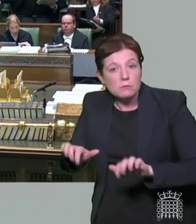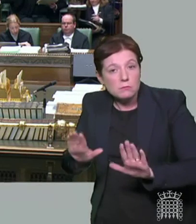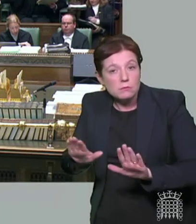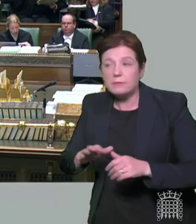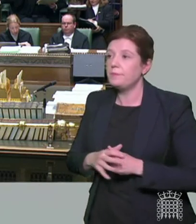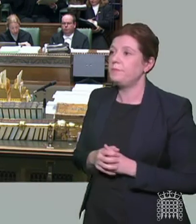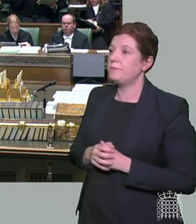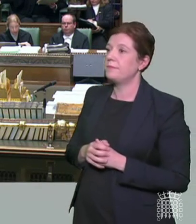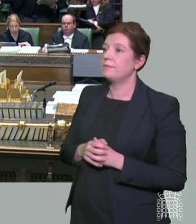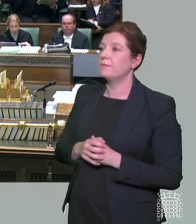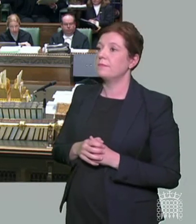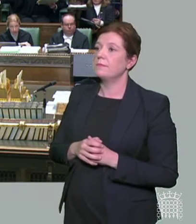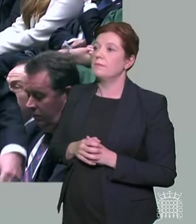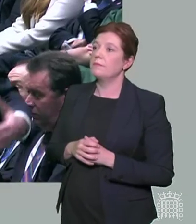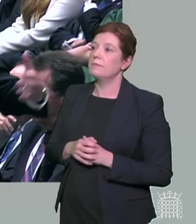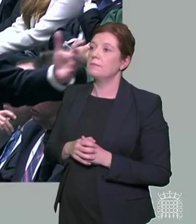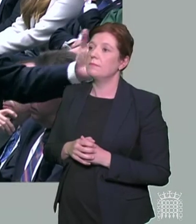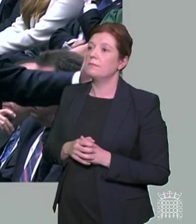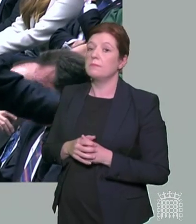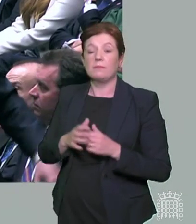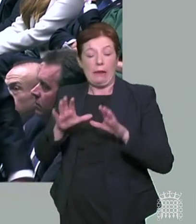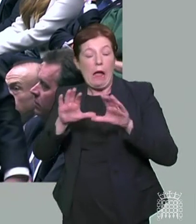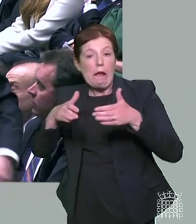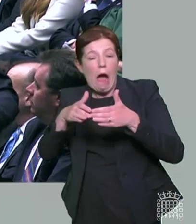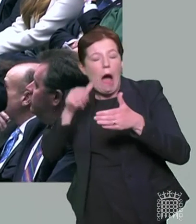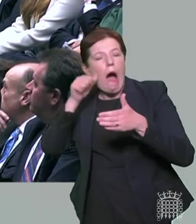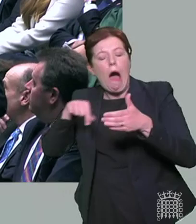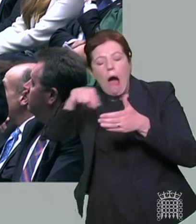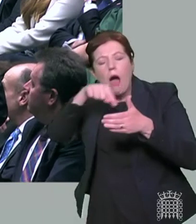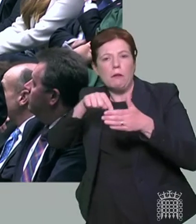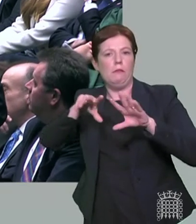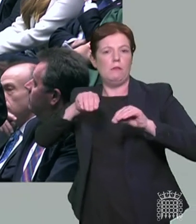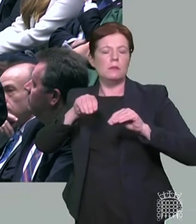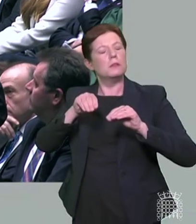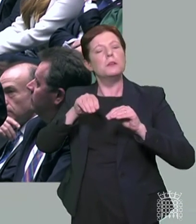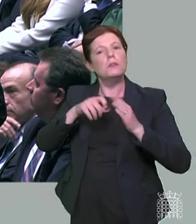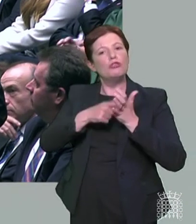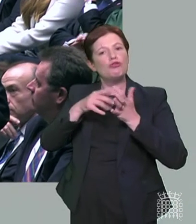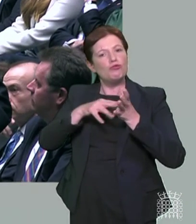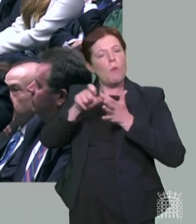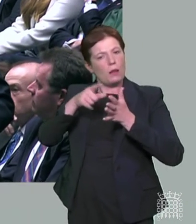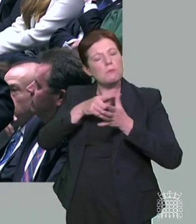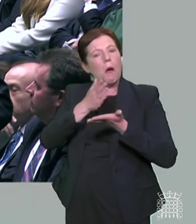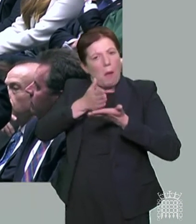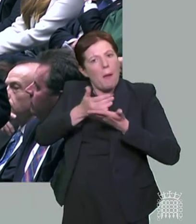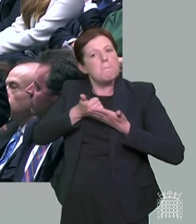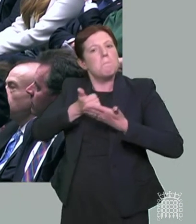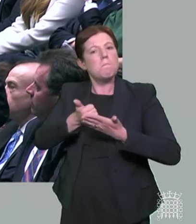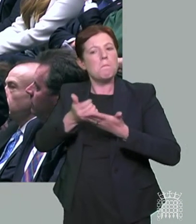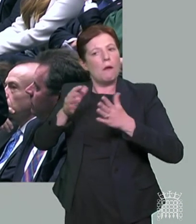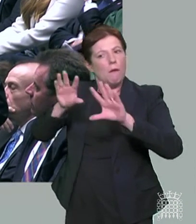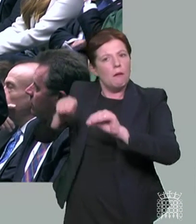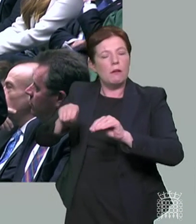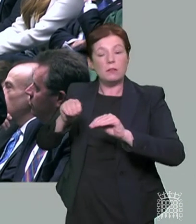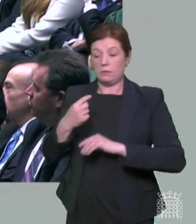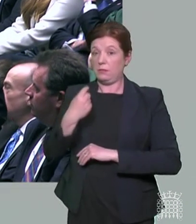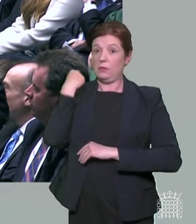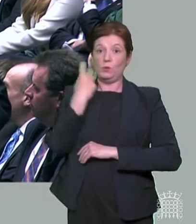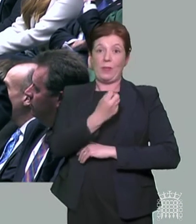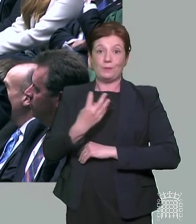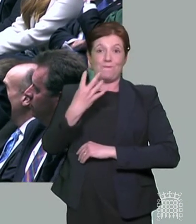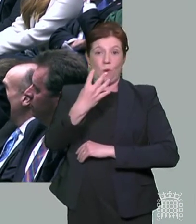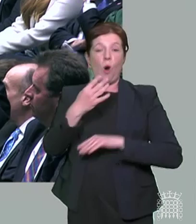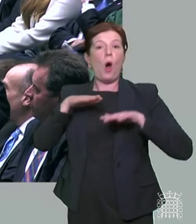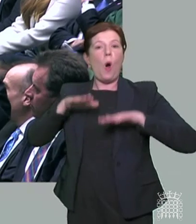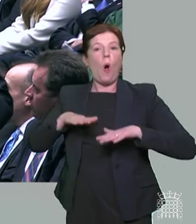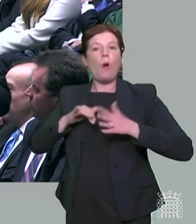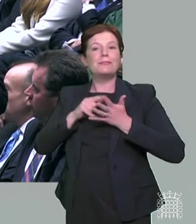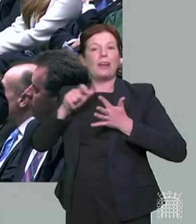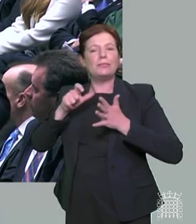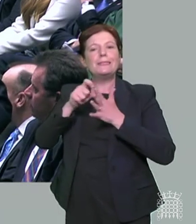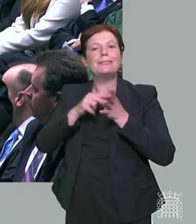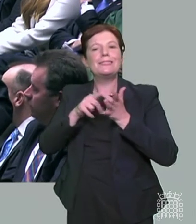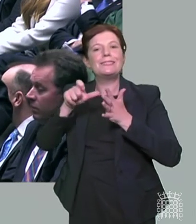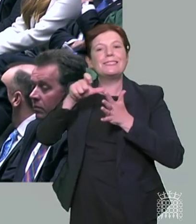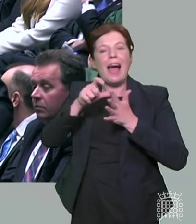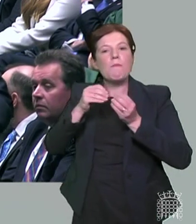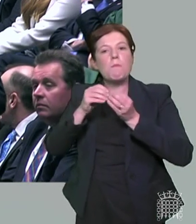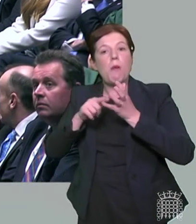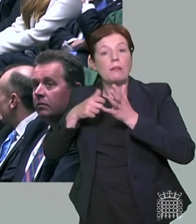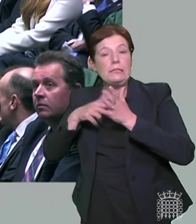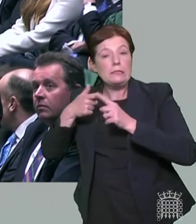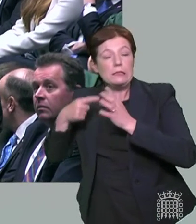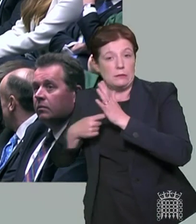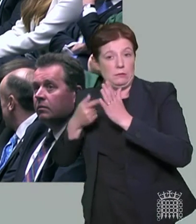It is a part of the solution. It is something that, as I said just now, was advocated in 2004 by the then Home Secretary David Blunkett, a Blairite Home Secretary.